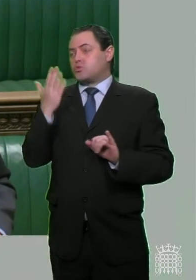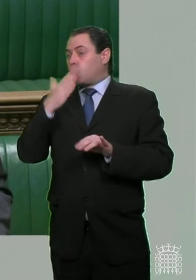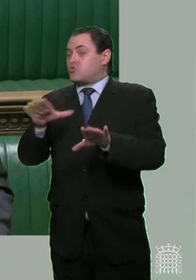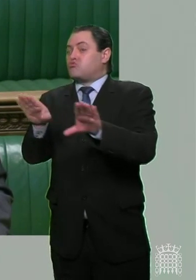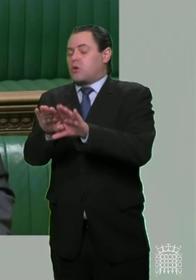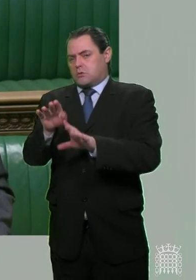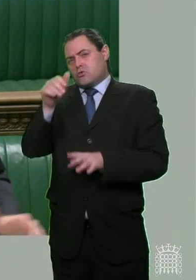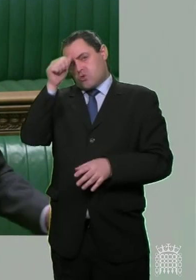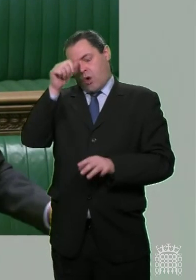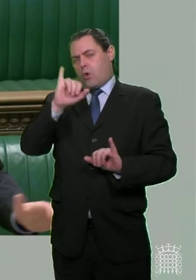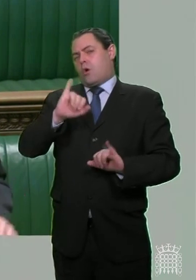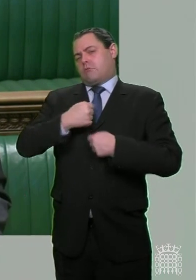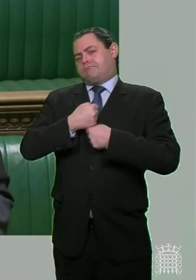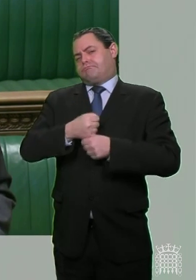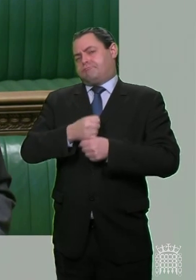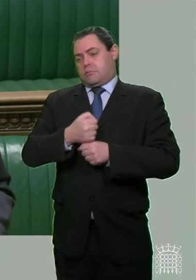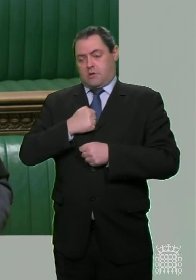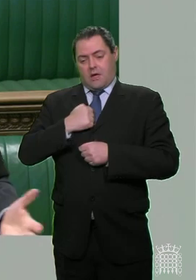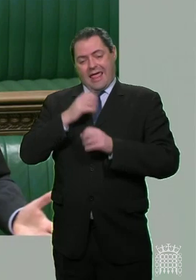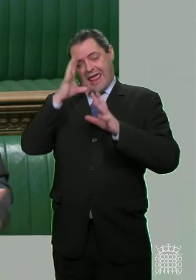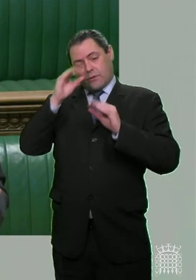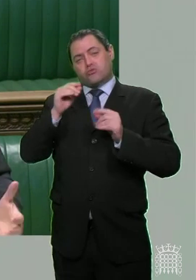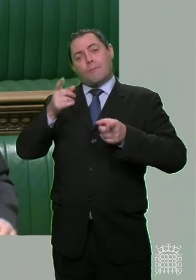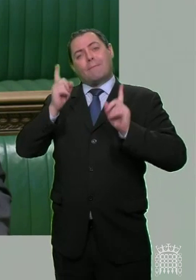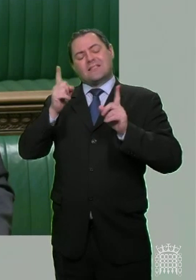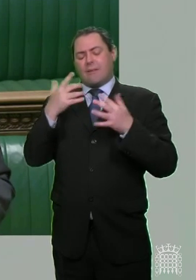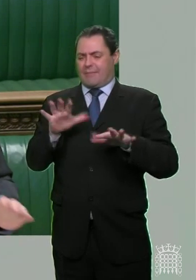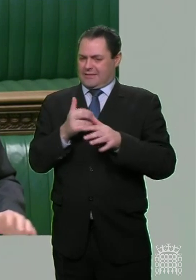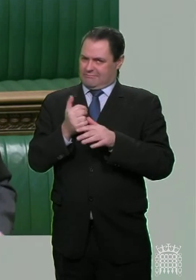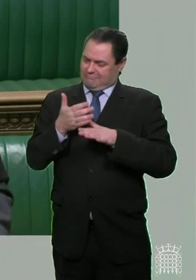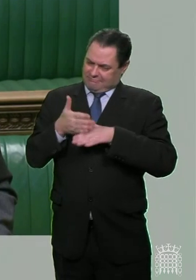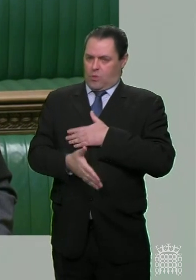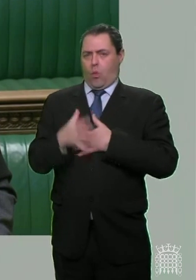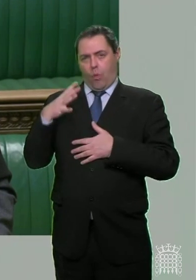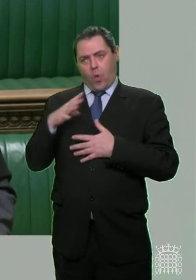No one has worked harder than my right honourable Friend the Secretary of State for Education to keep schools open.